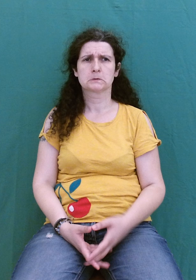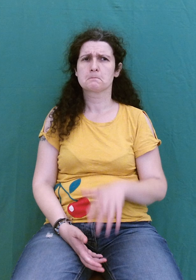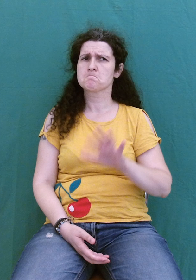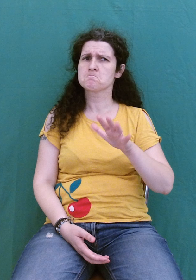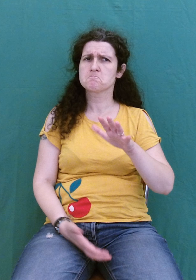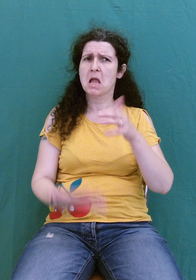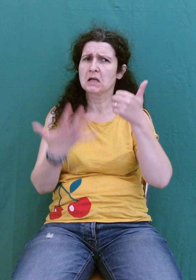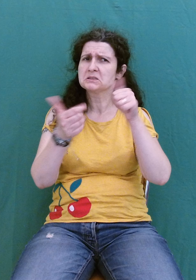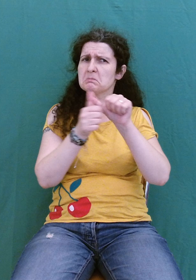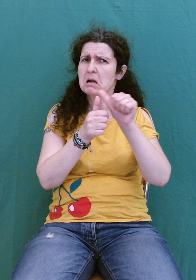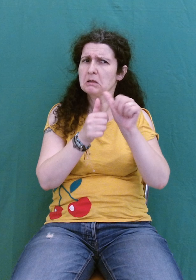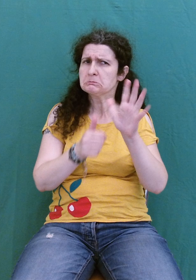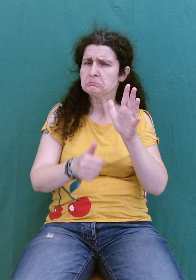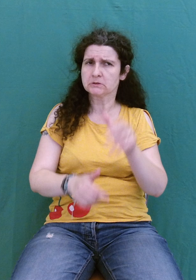ΠΕΡΙΠΟΥ ΕΞΙ ΜΗΝΕΣ ΠΕΡΙΠΟΥ